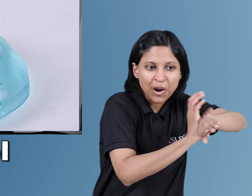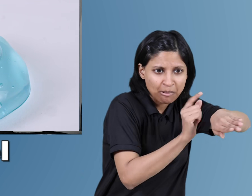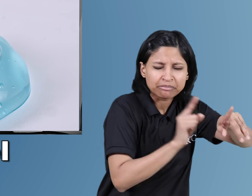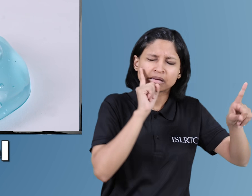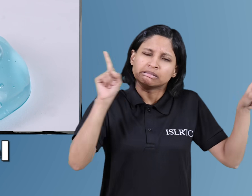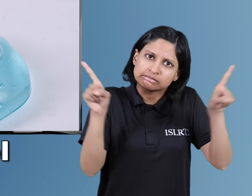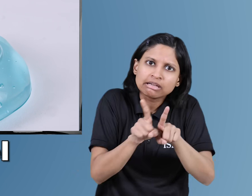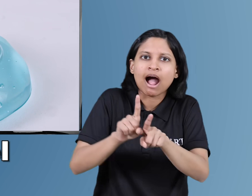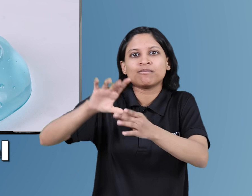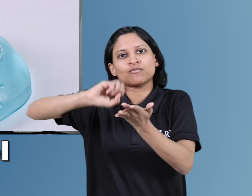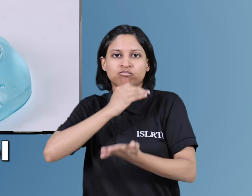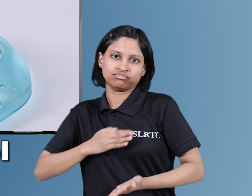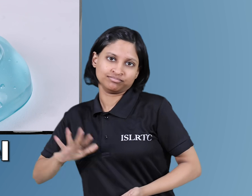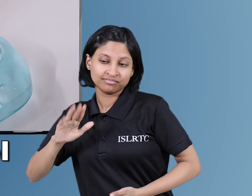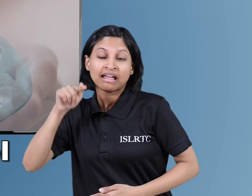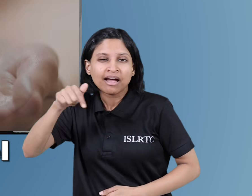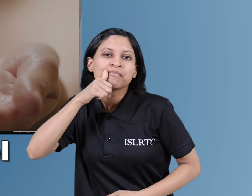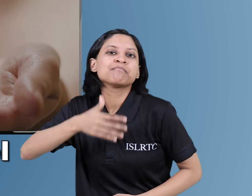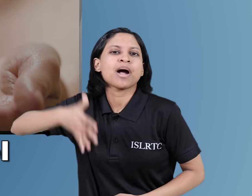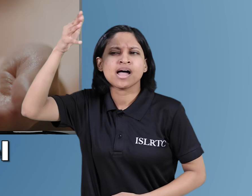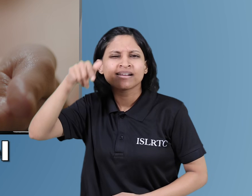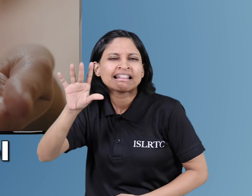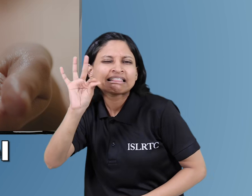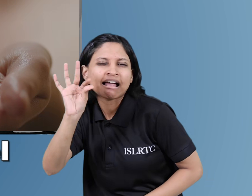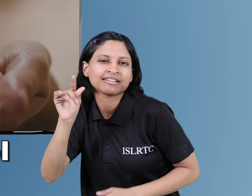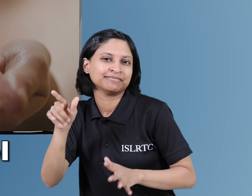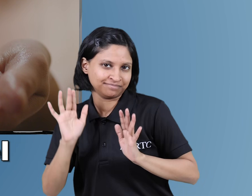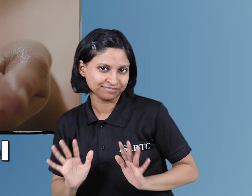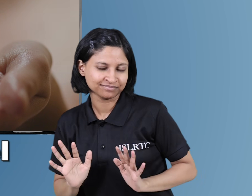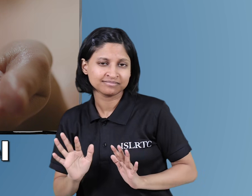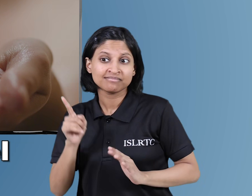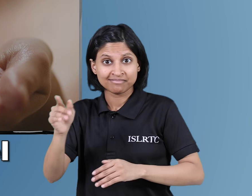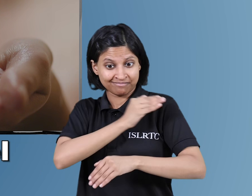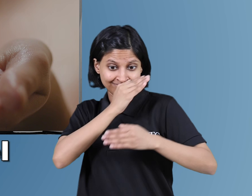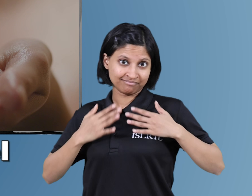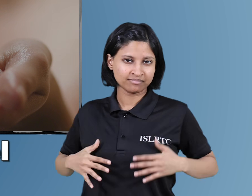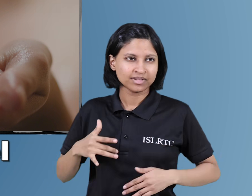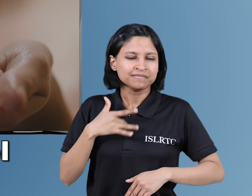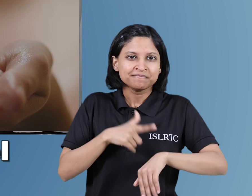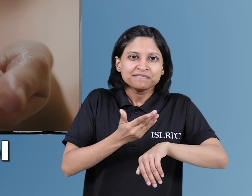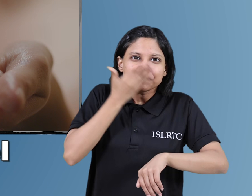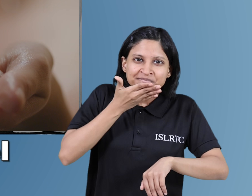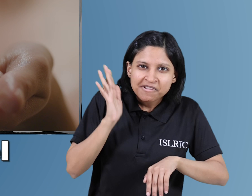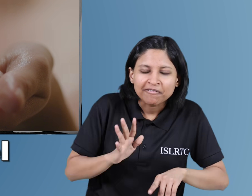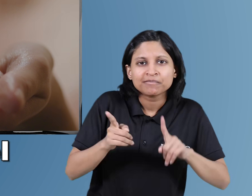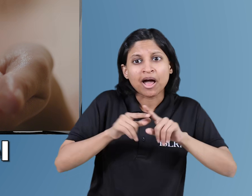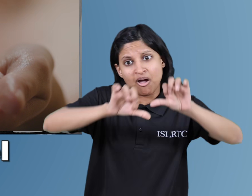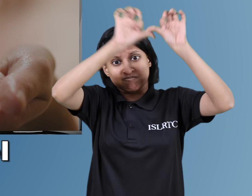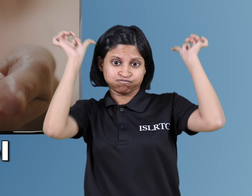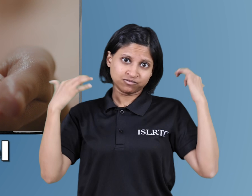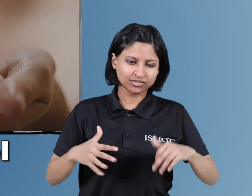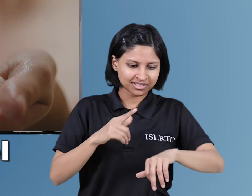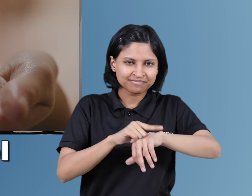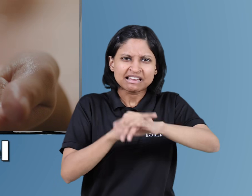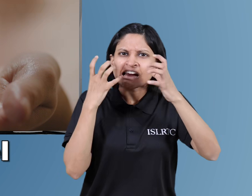Shower gel is a liquid soap used in the shower, often containing added fragrance and moisturizers.